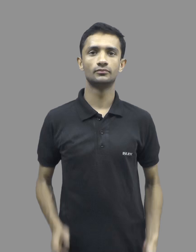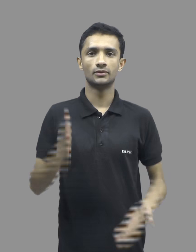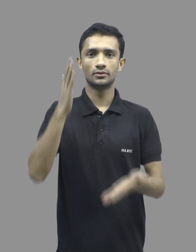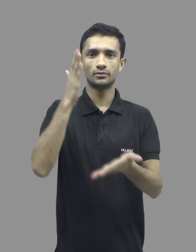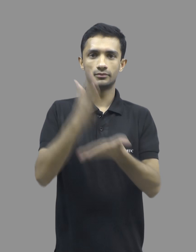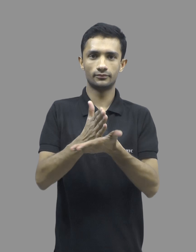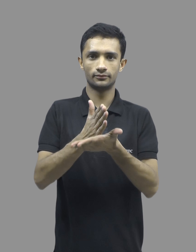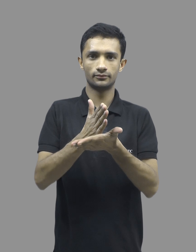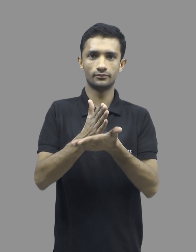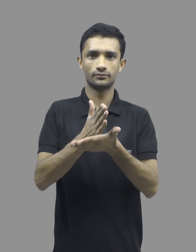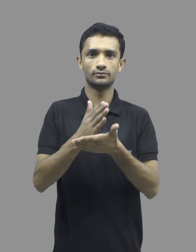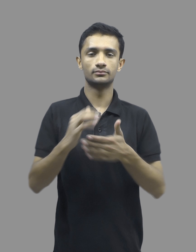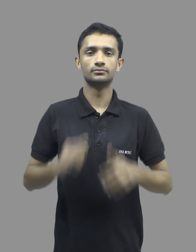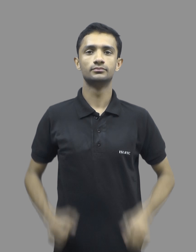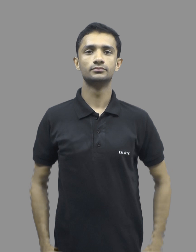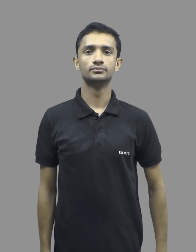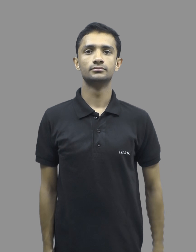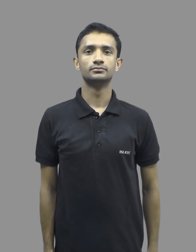Cut